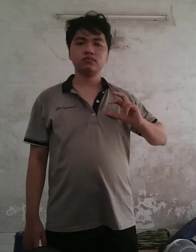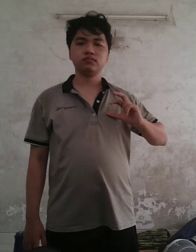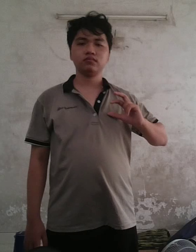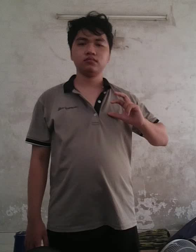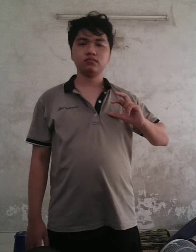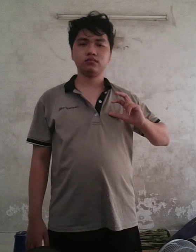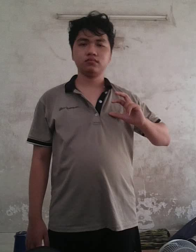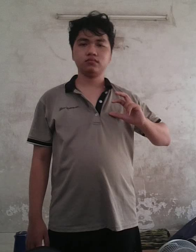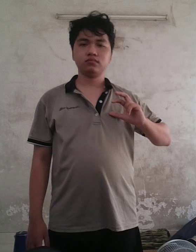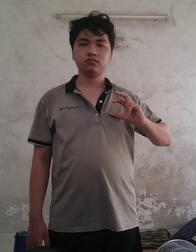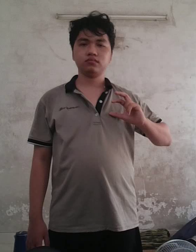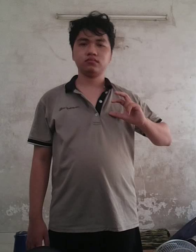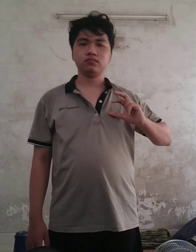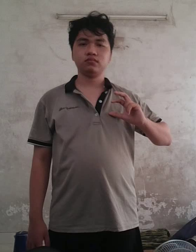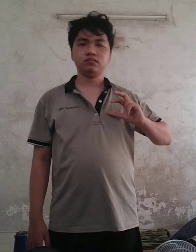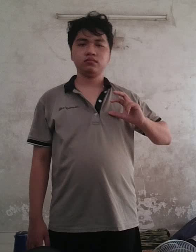giau co